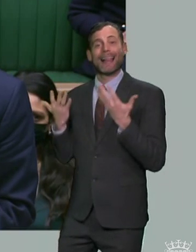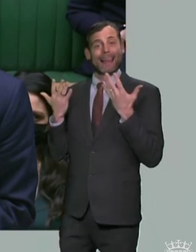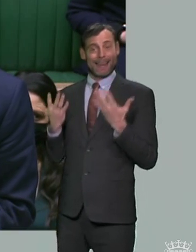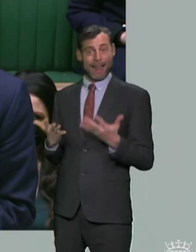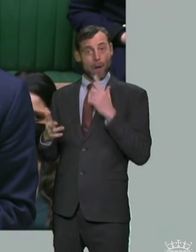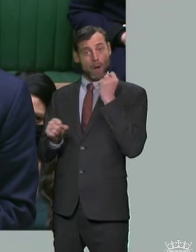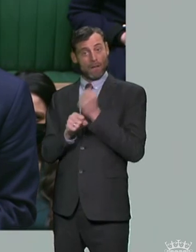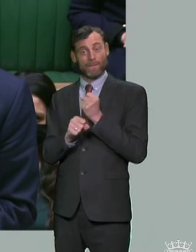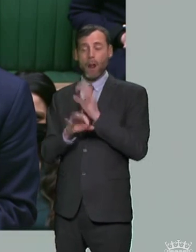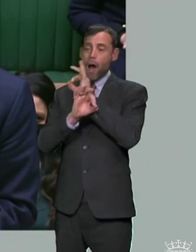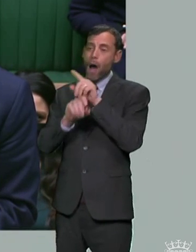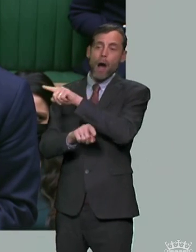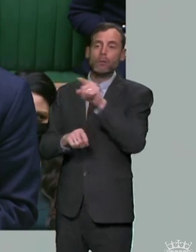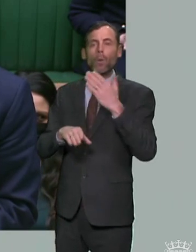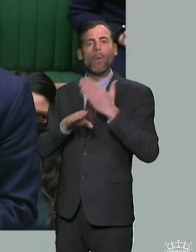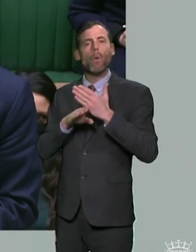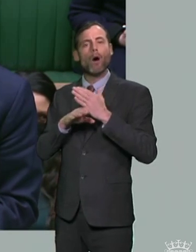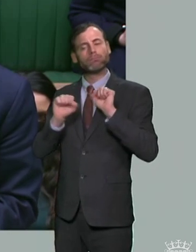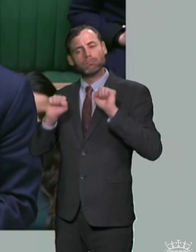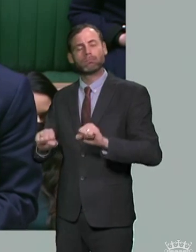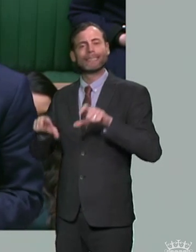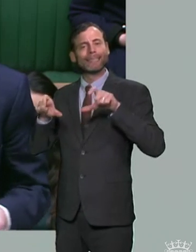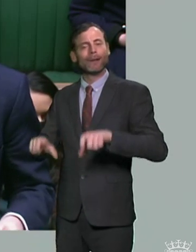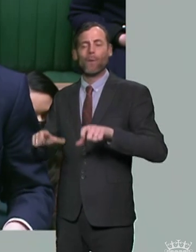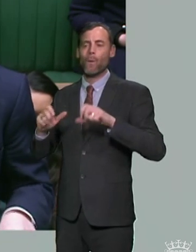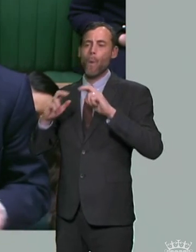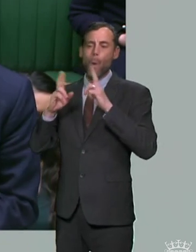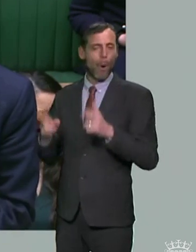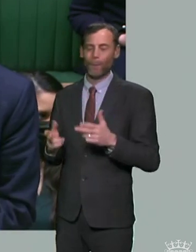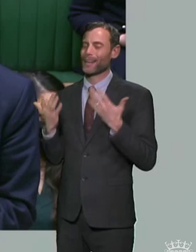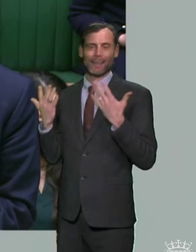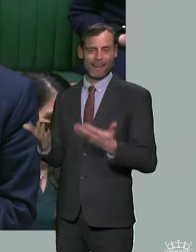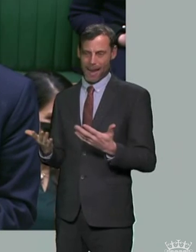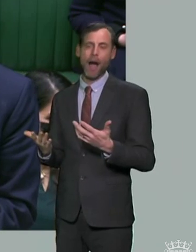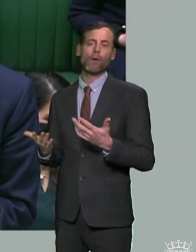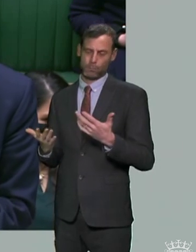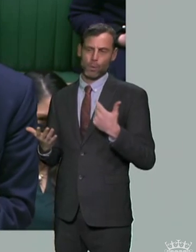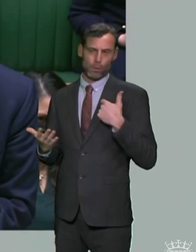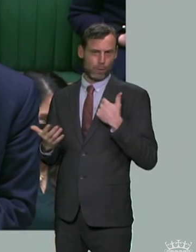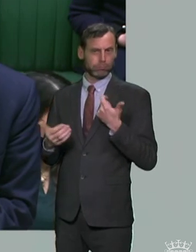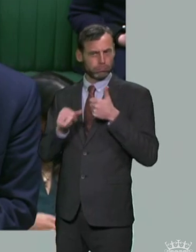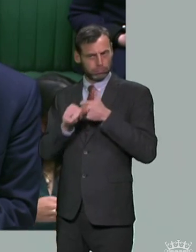People should now speak to their employer about arrangements for returning to the office.